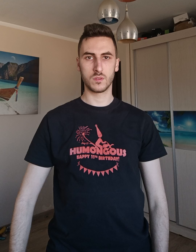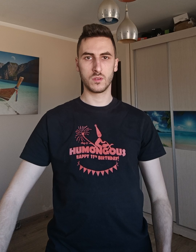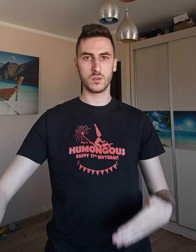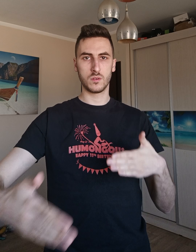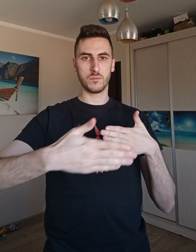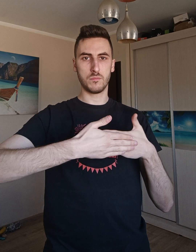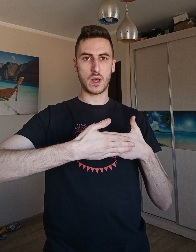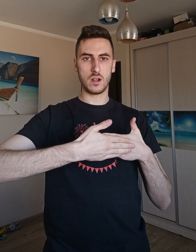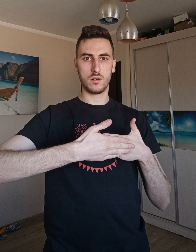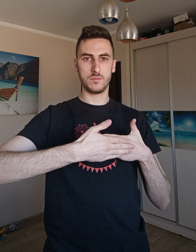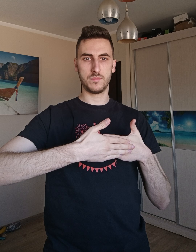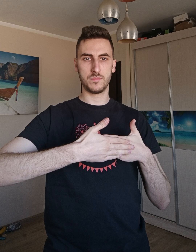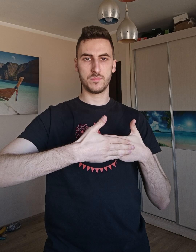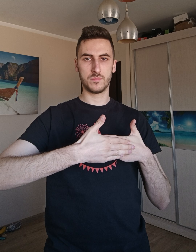בעל